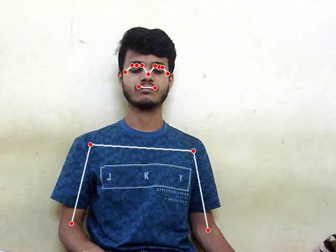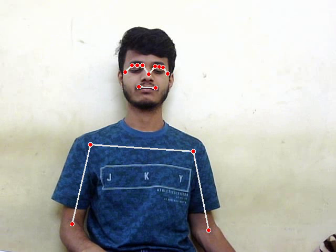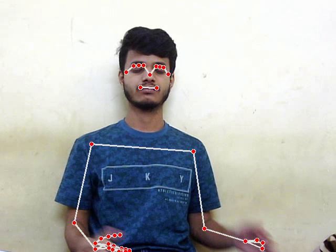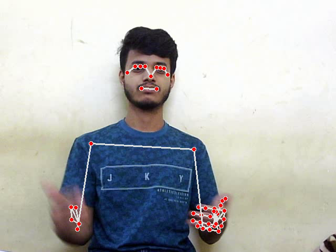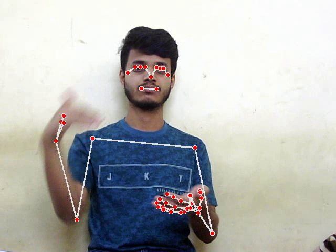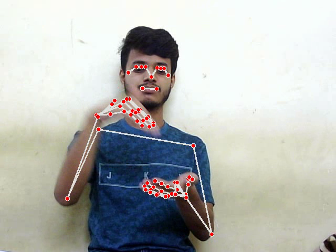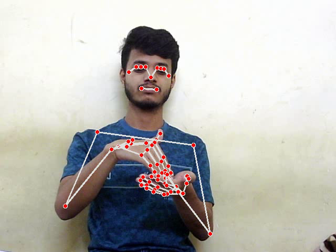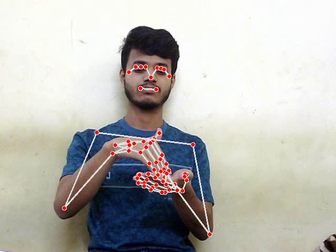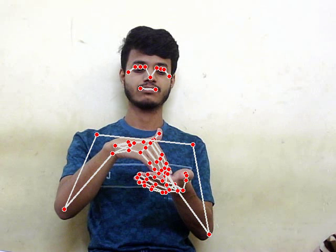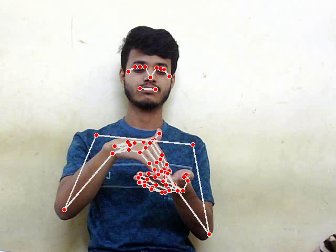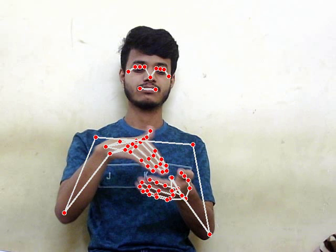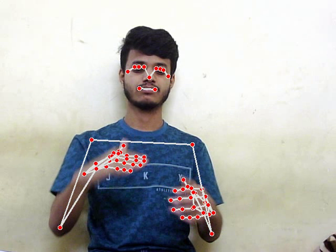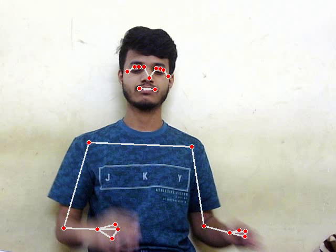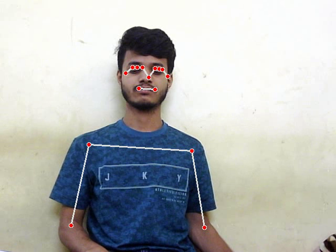again